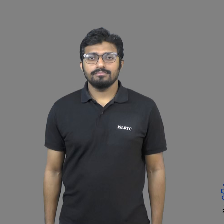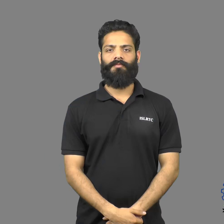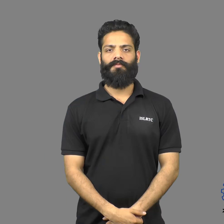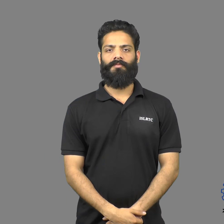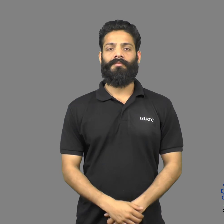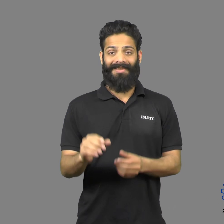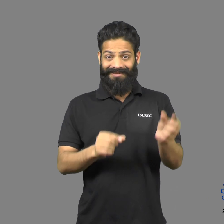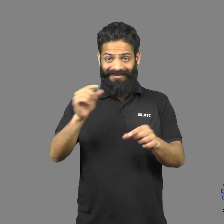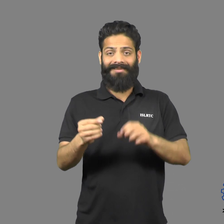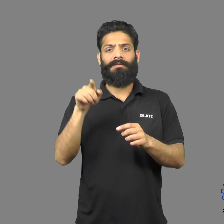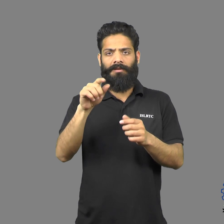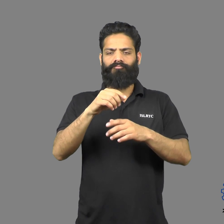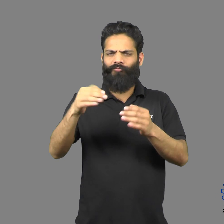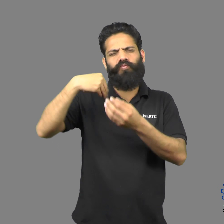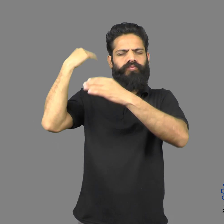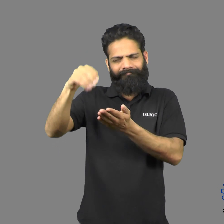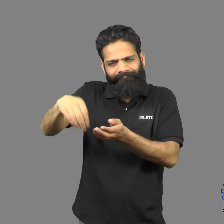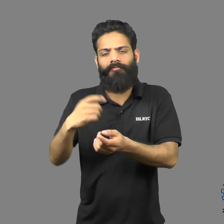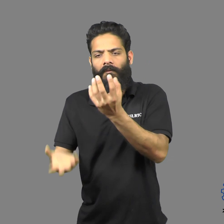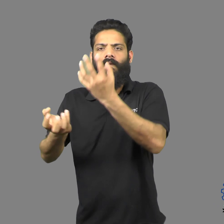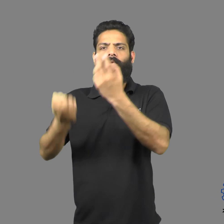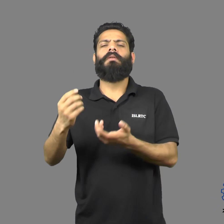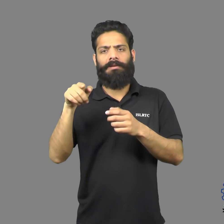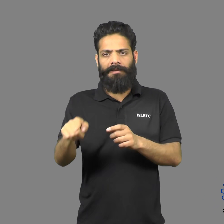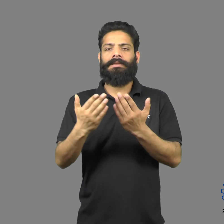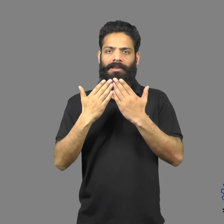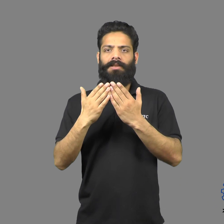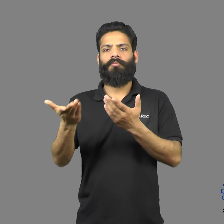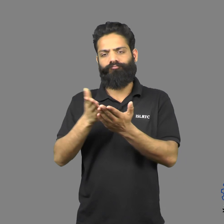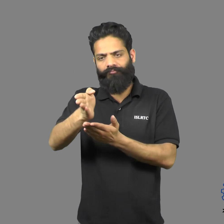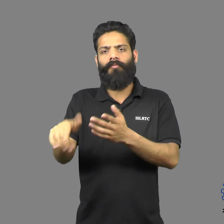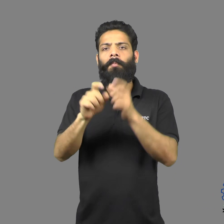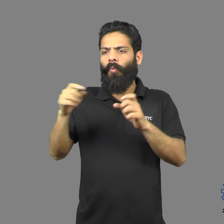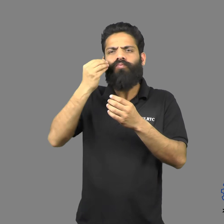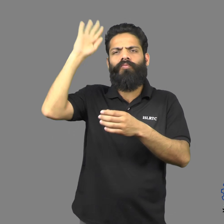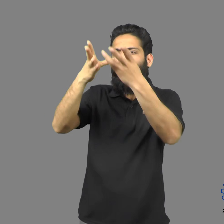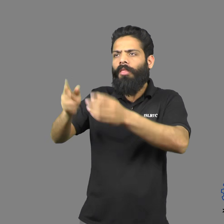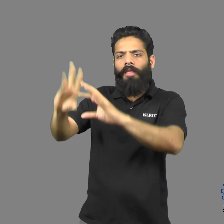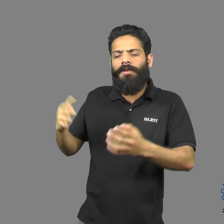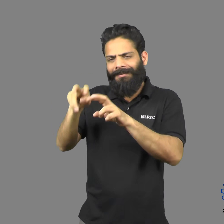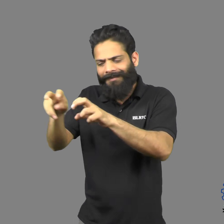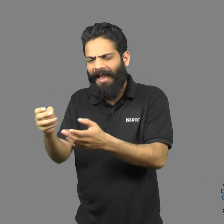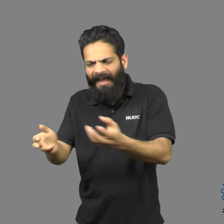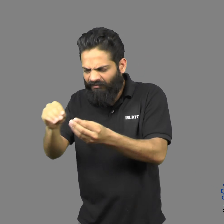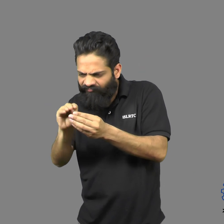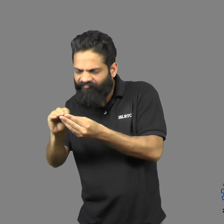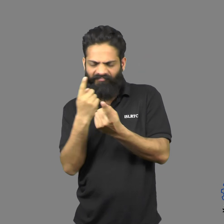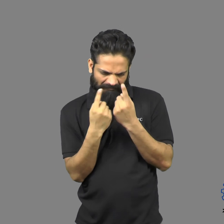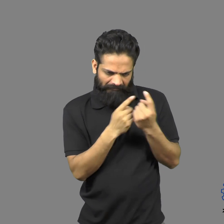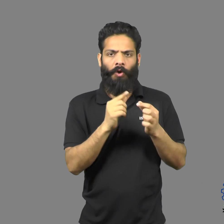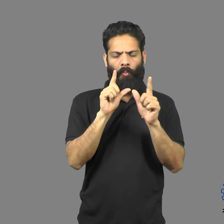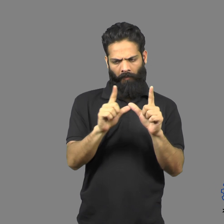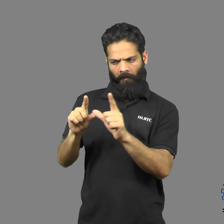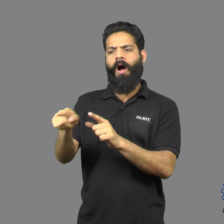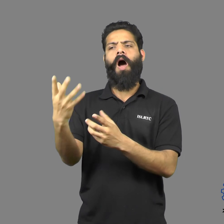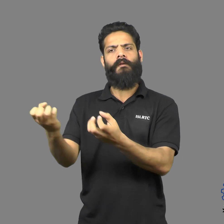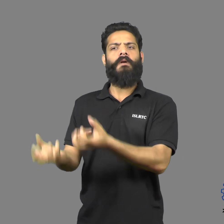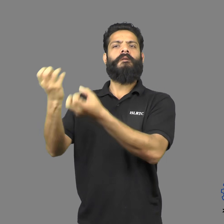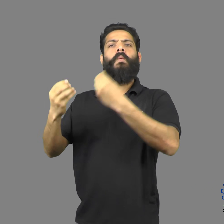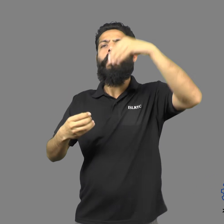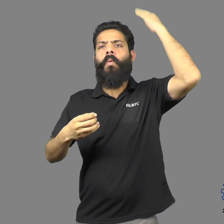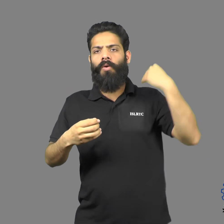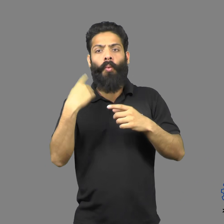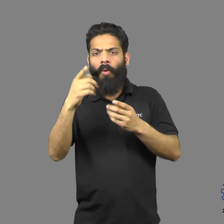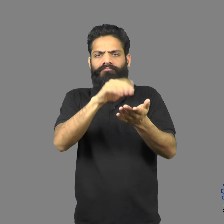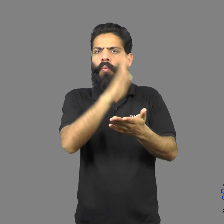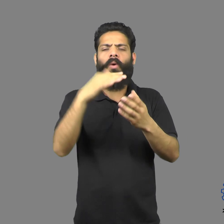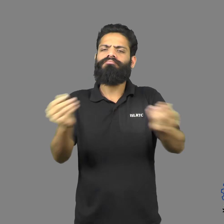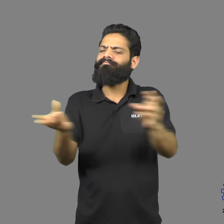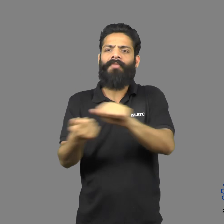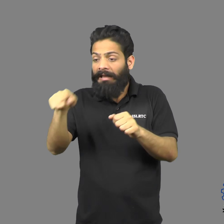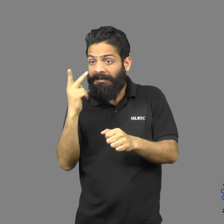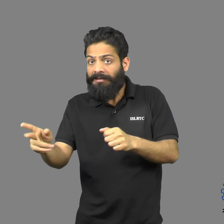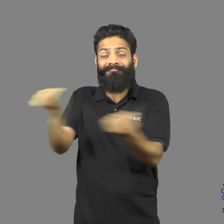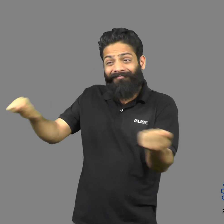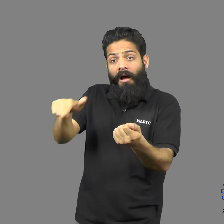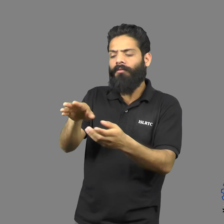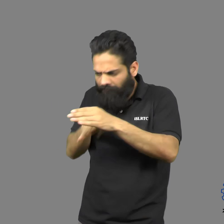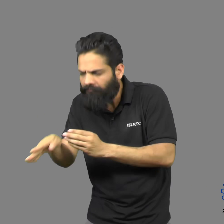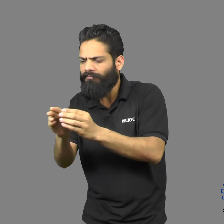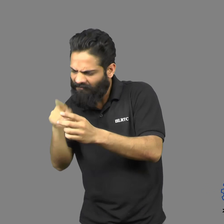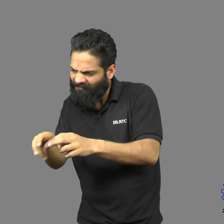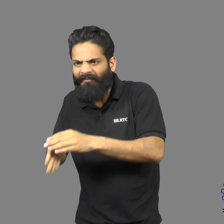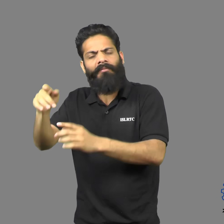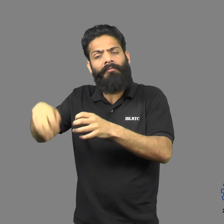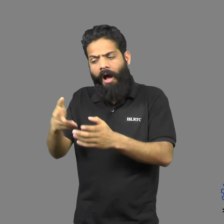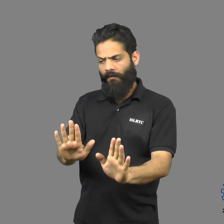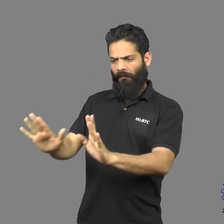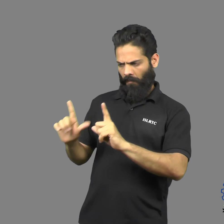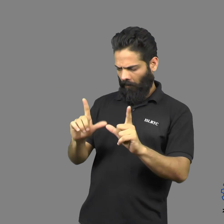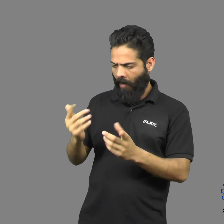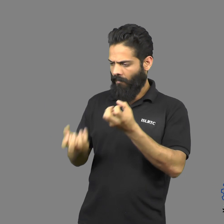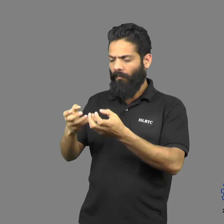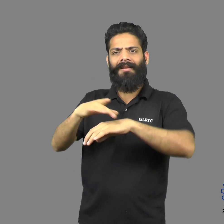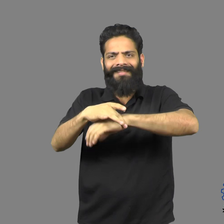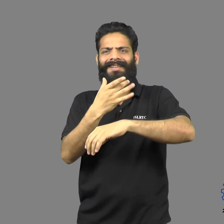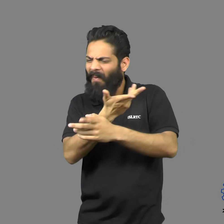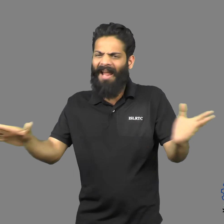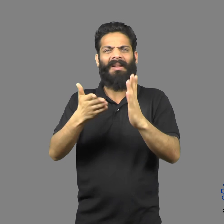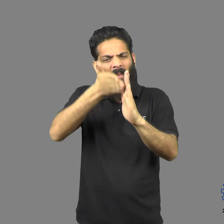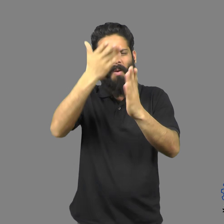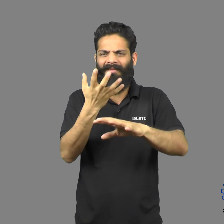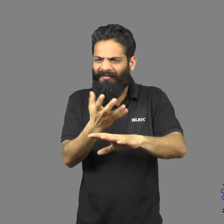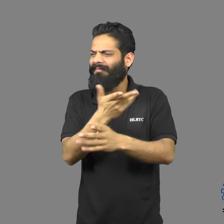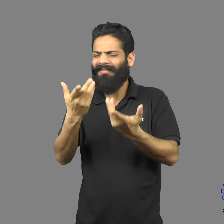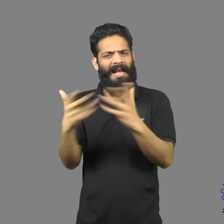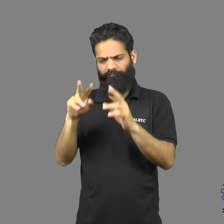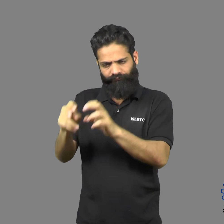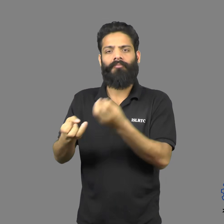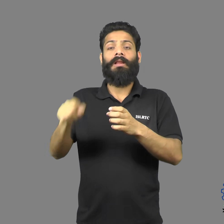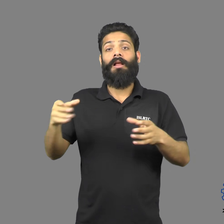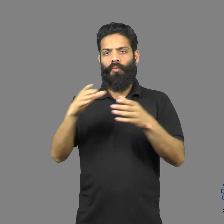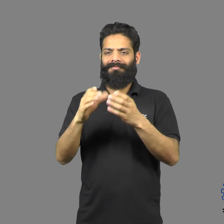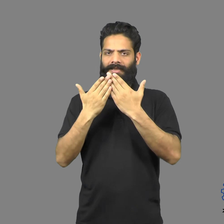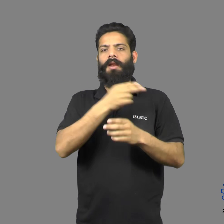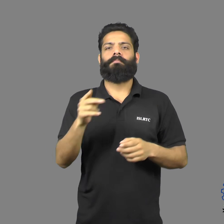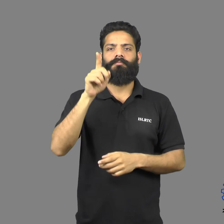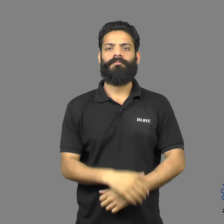Archeology